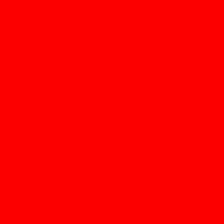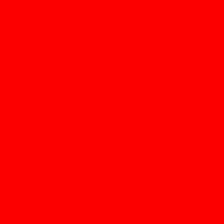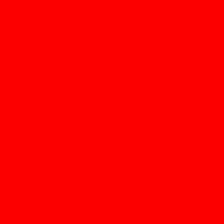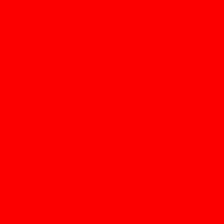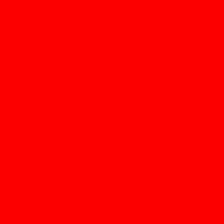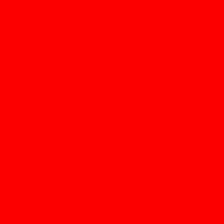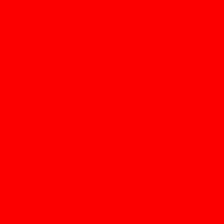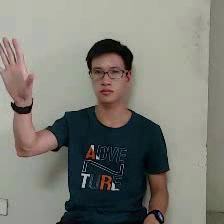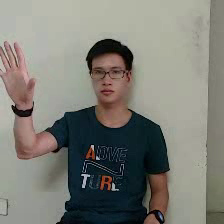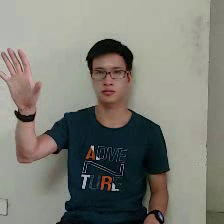Khai báo